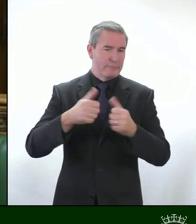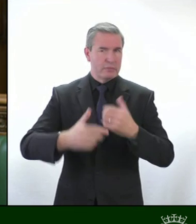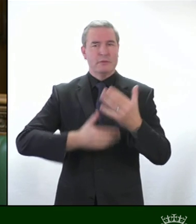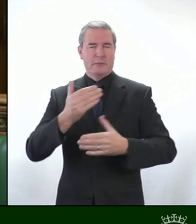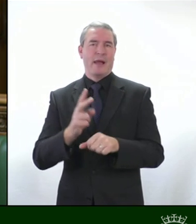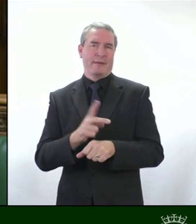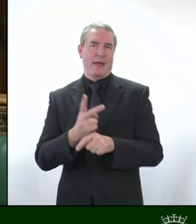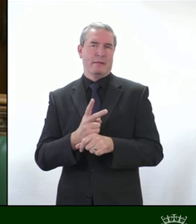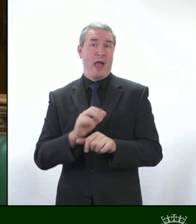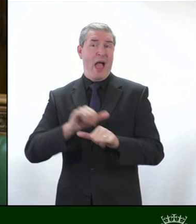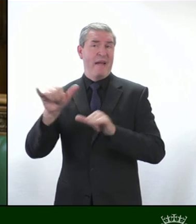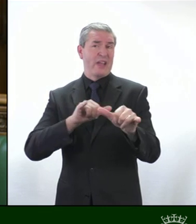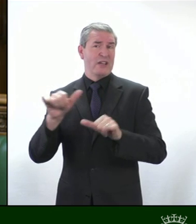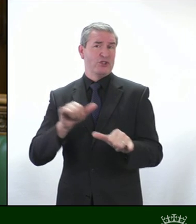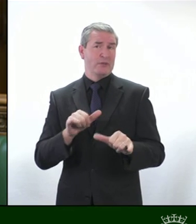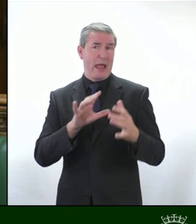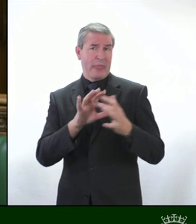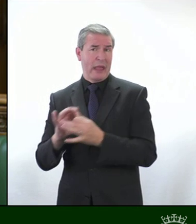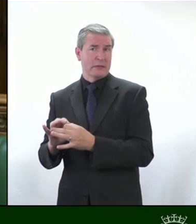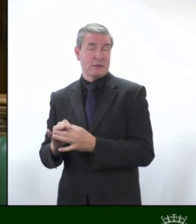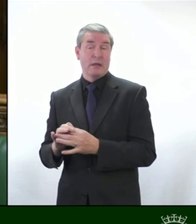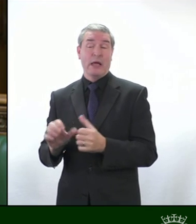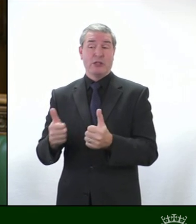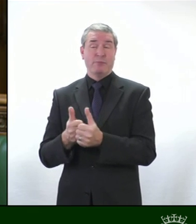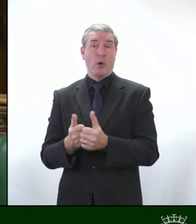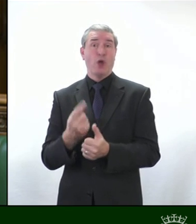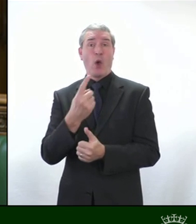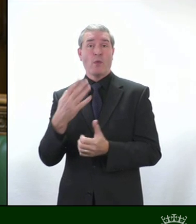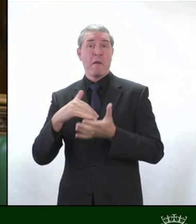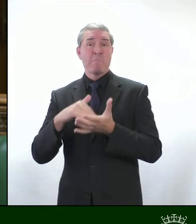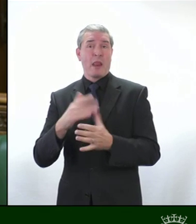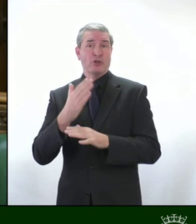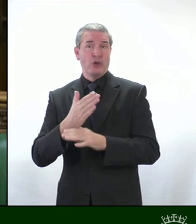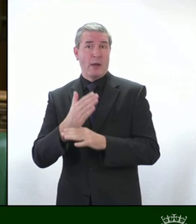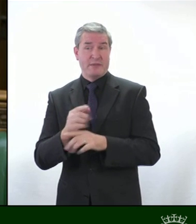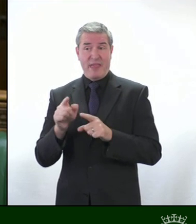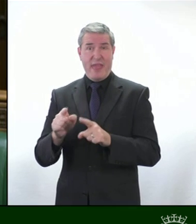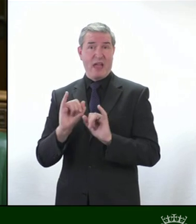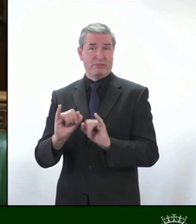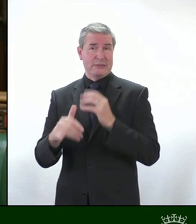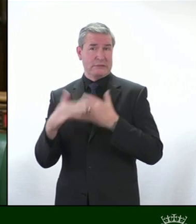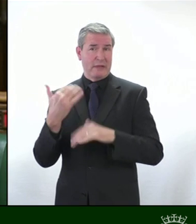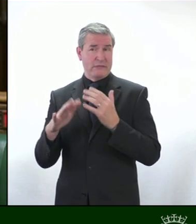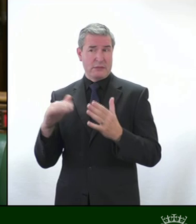The aviation sector and its supply chain, which support almost a quarter of a million jobs, have been uniquely impacted.